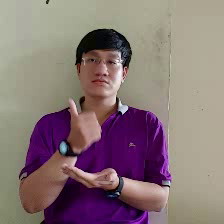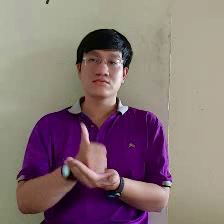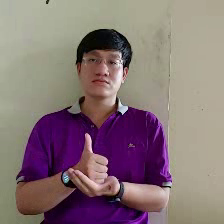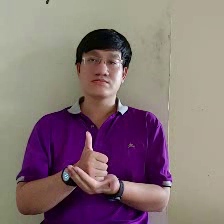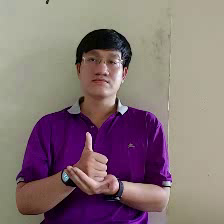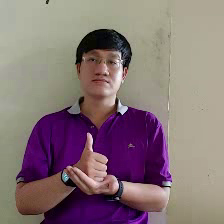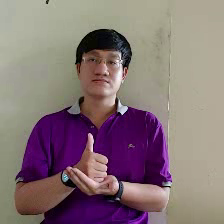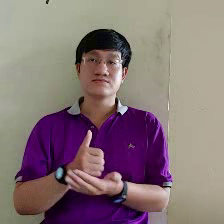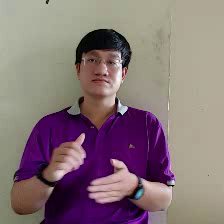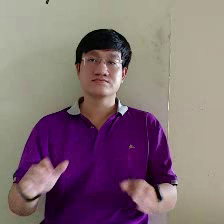Giúp